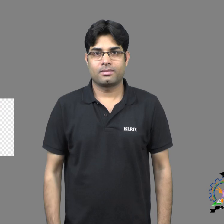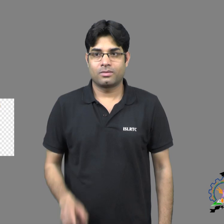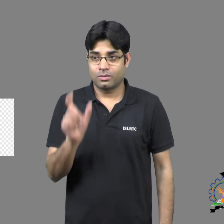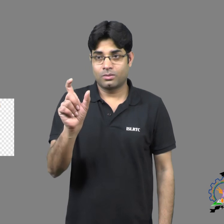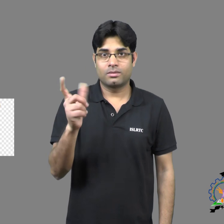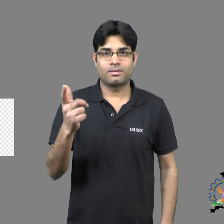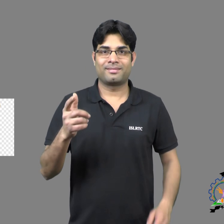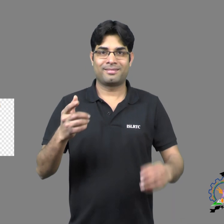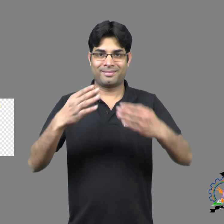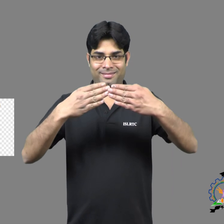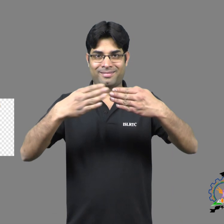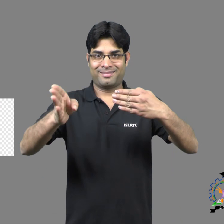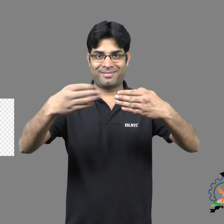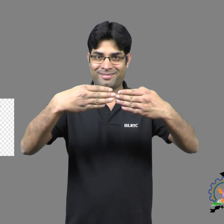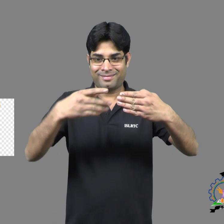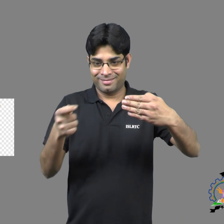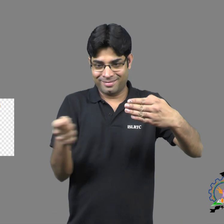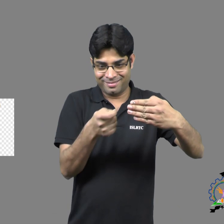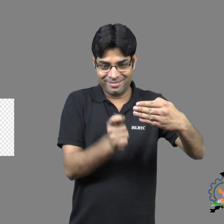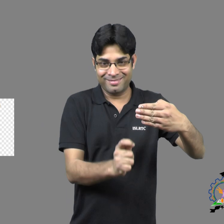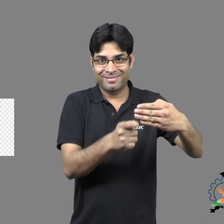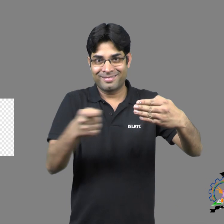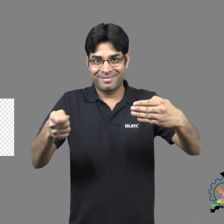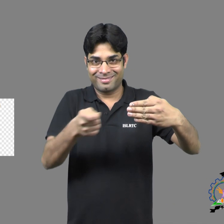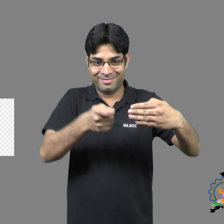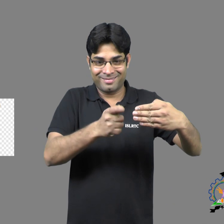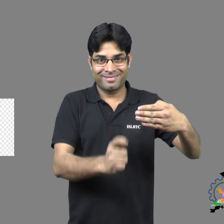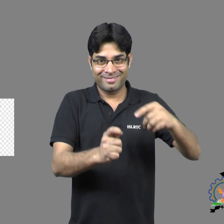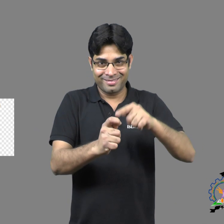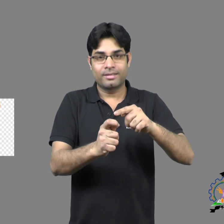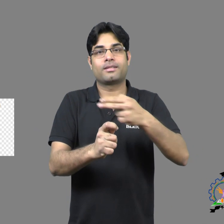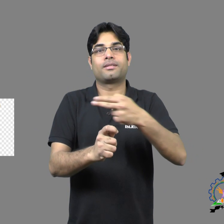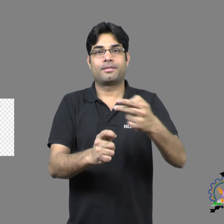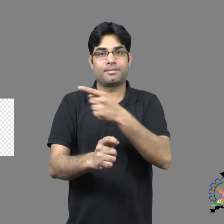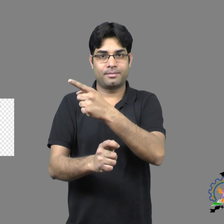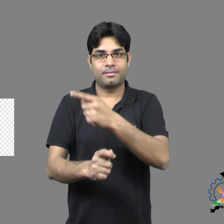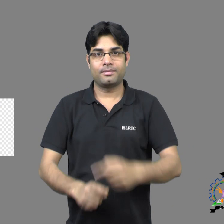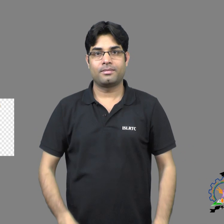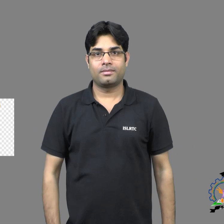Latch Door Latch